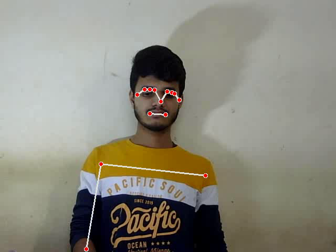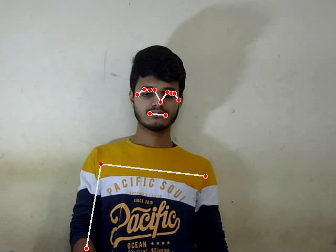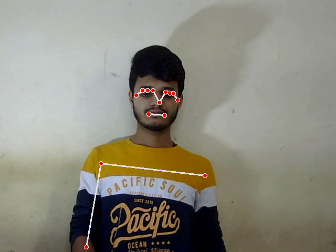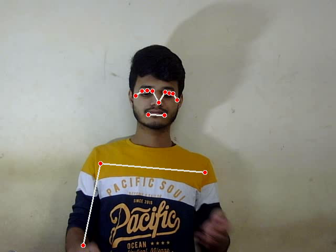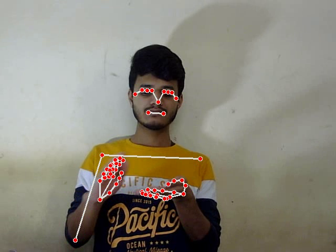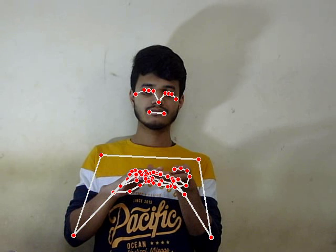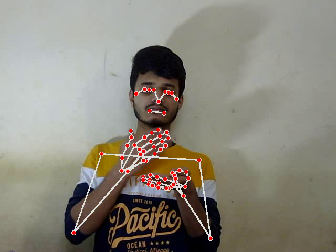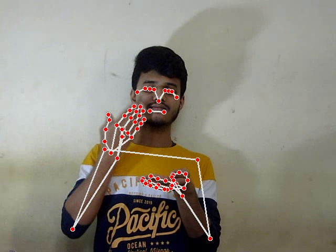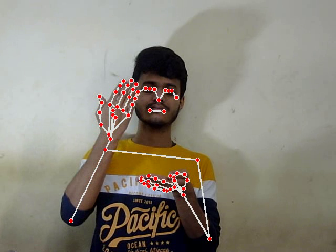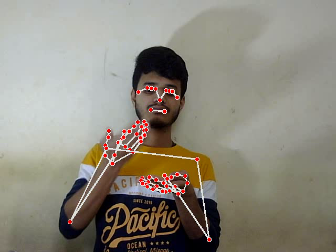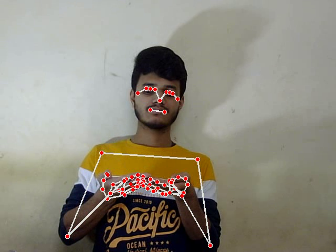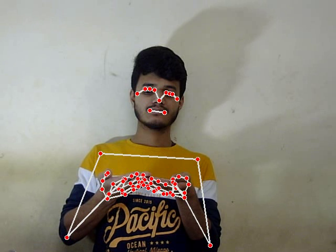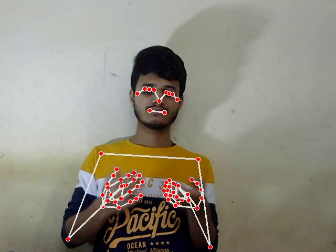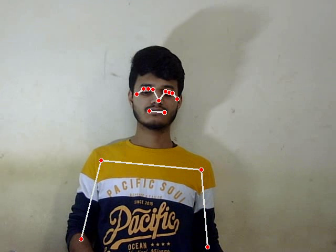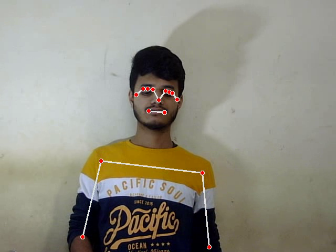good